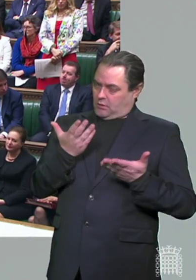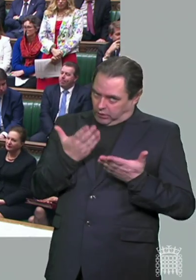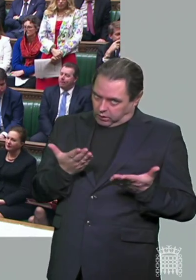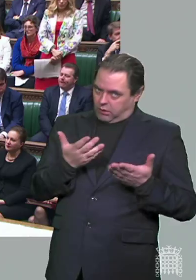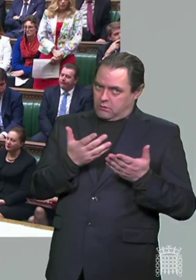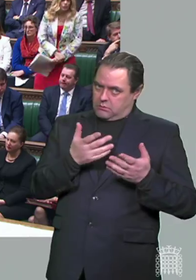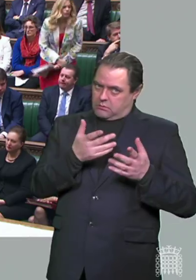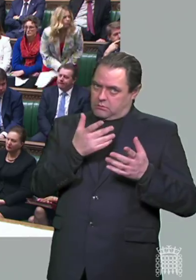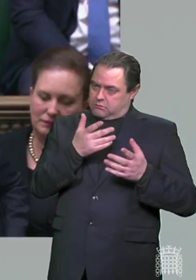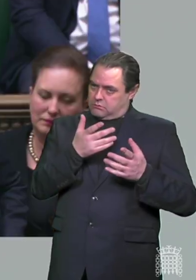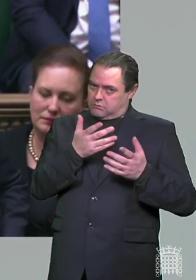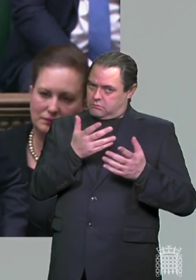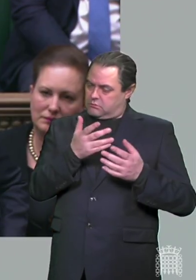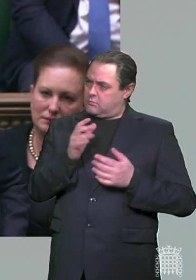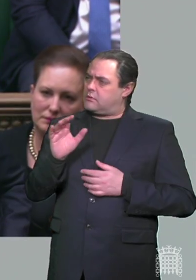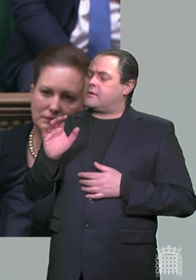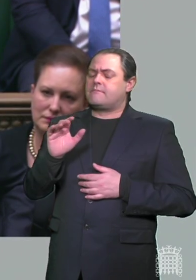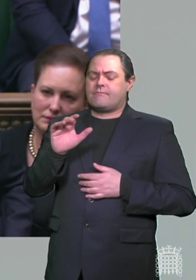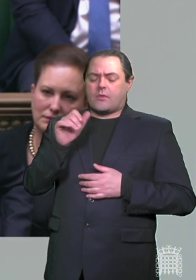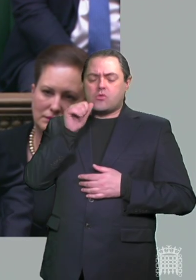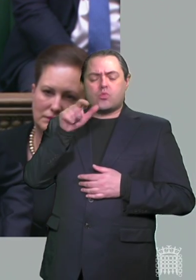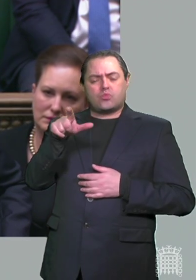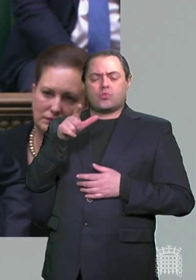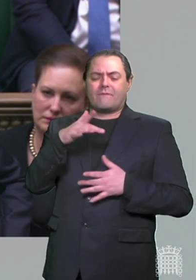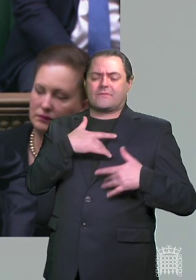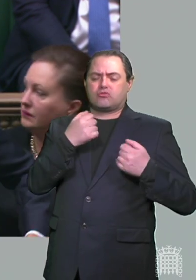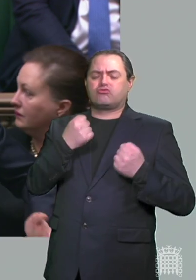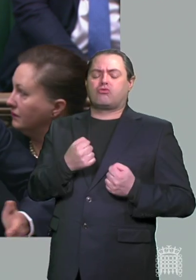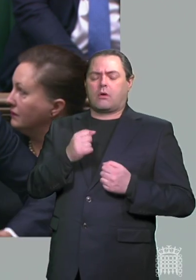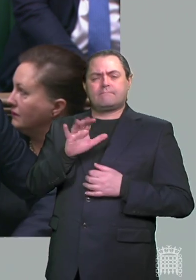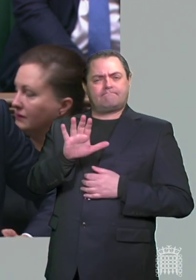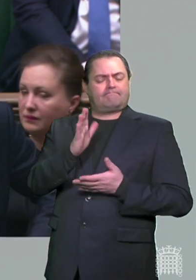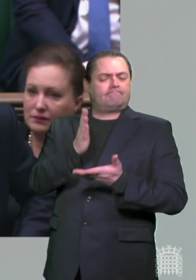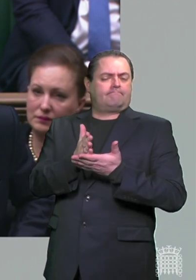I can give my right honourable Friend that assurance. I know this is something that he cares passionately about.